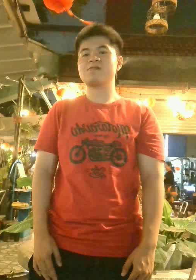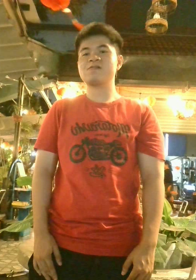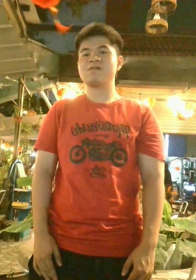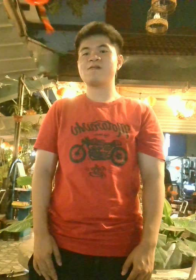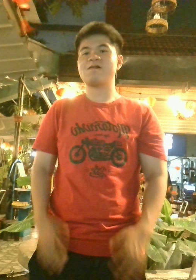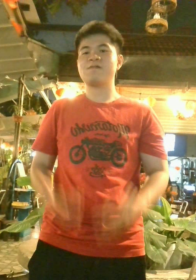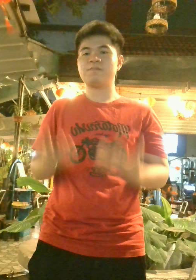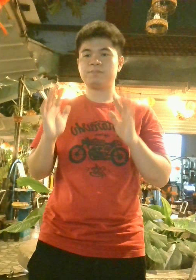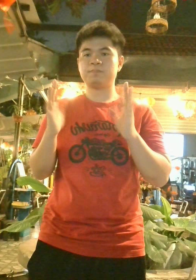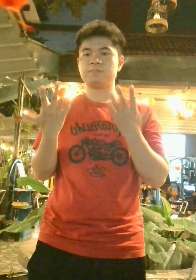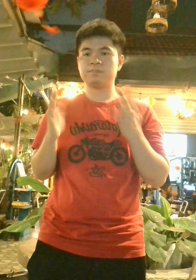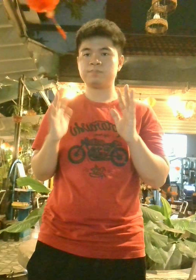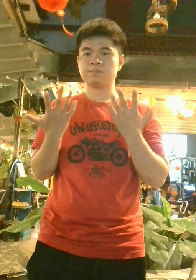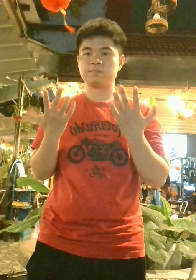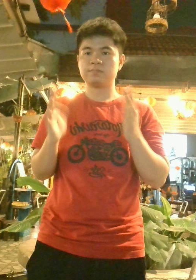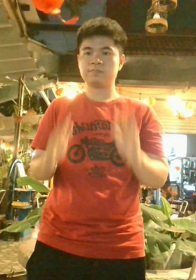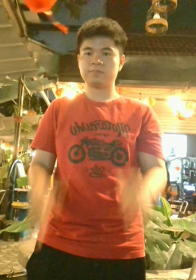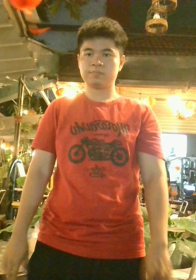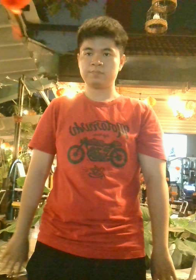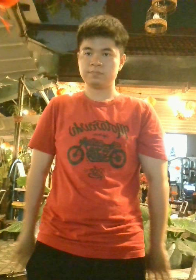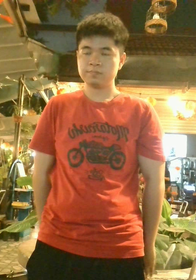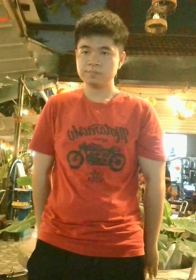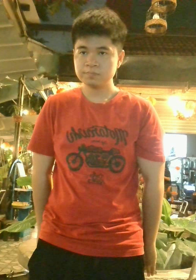vui mừng